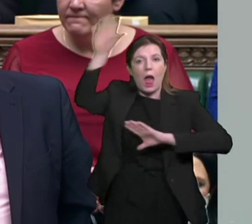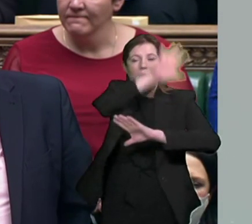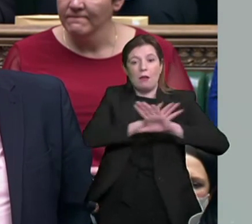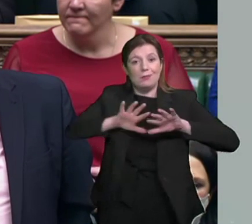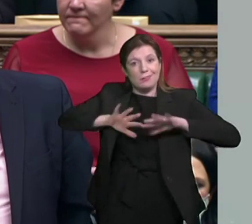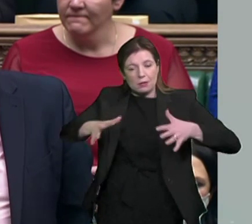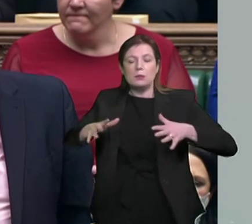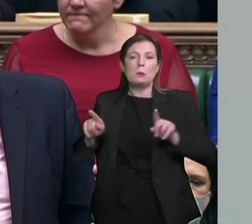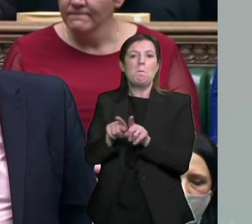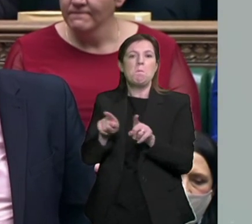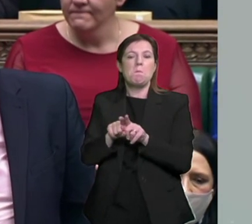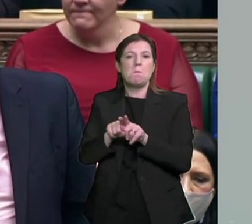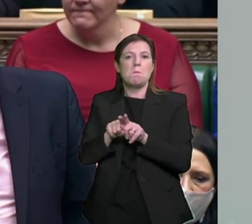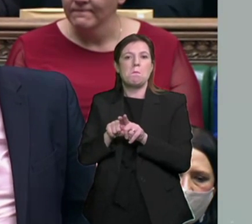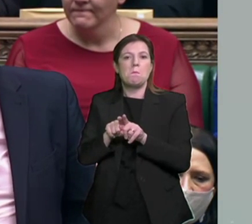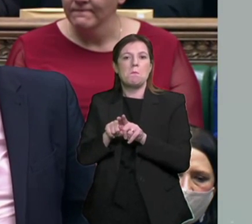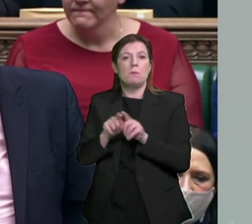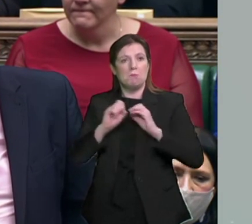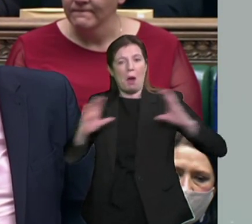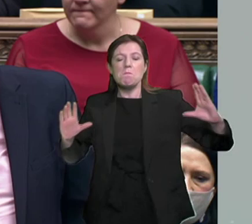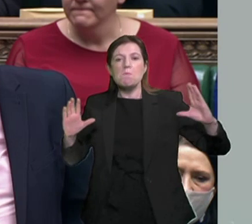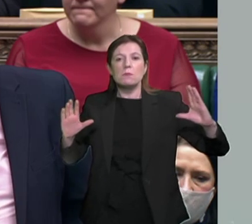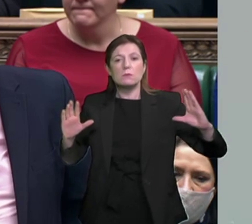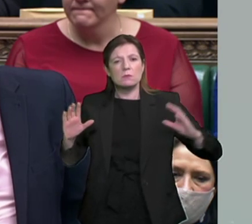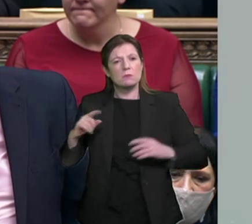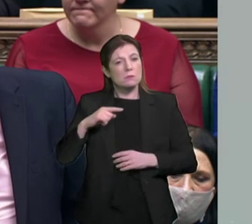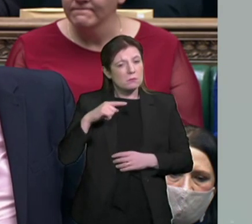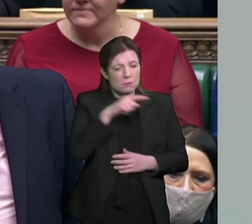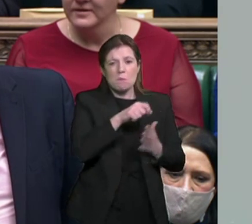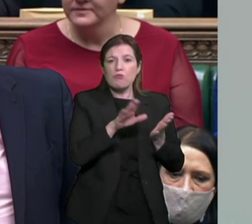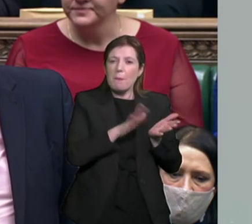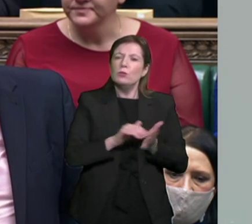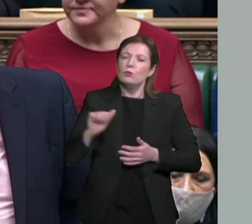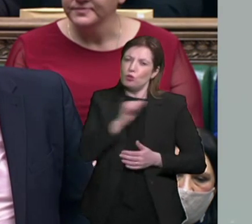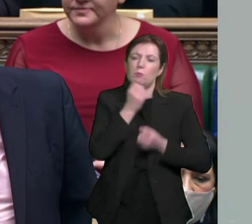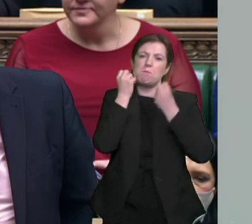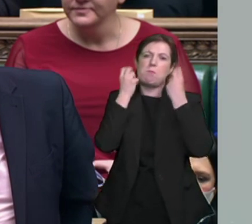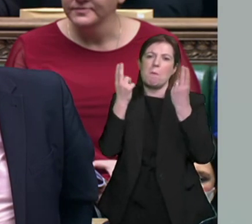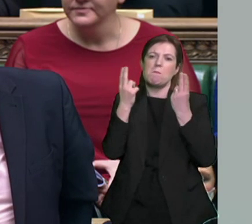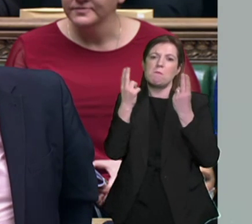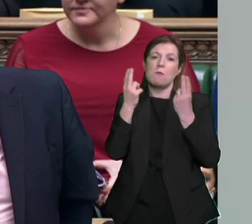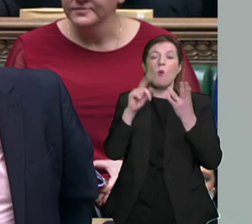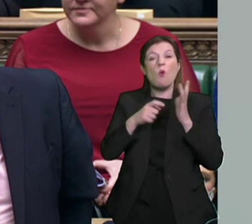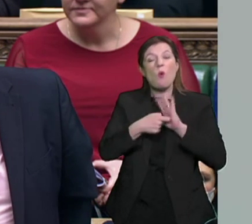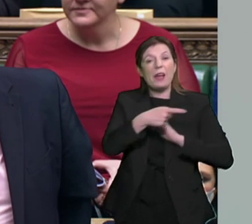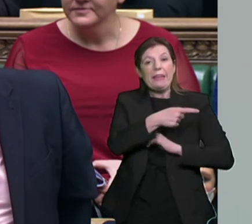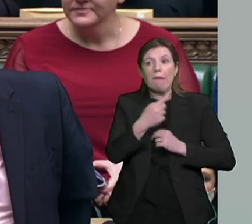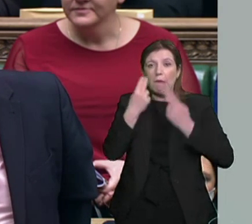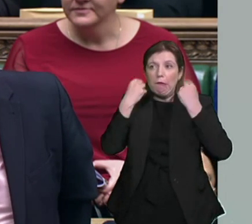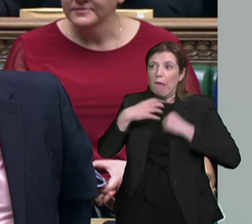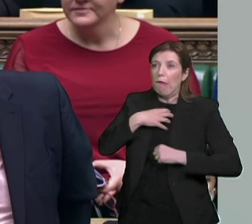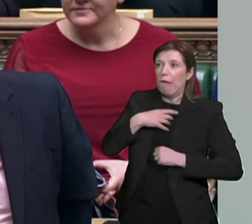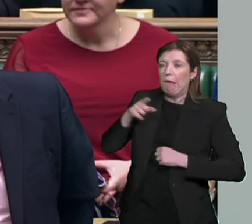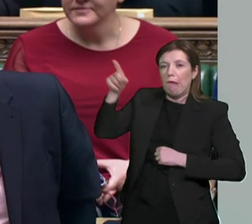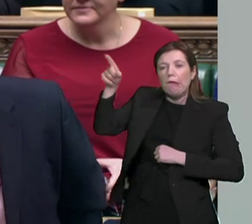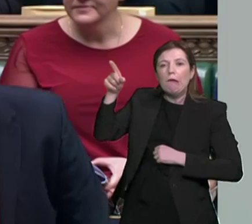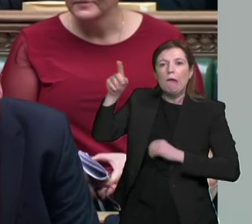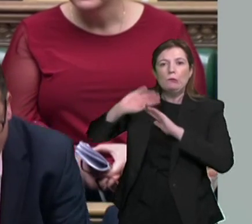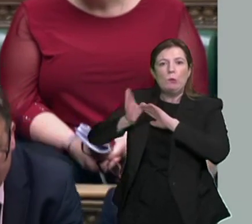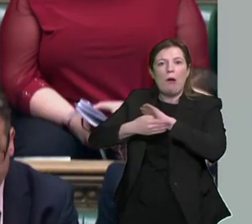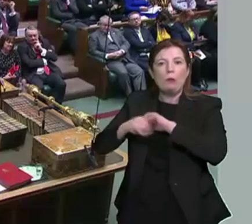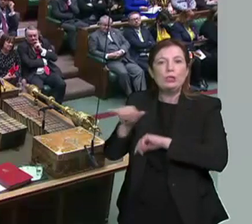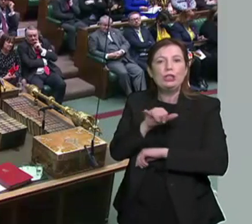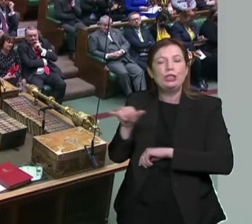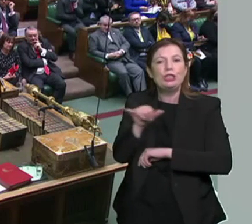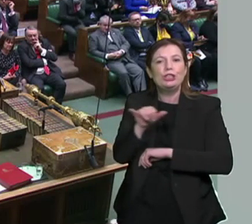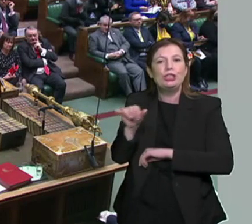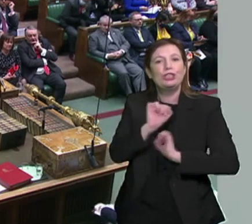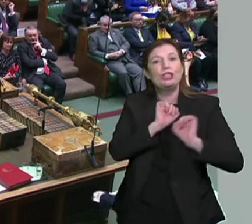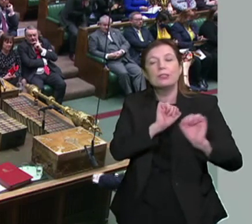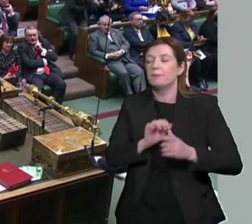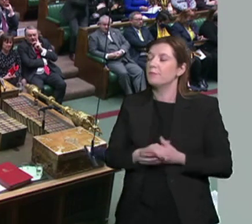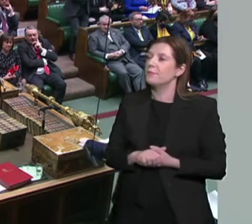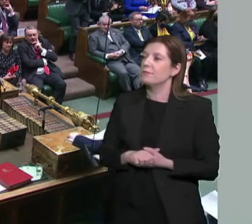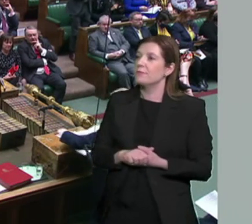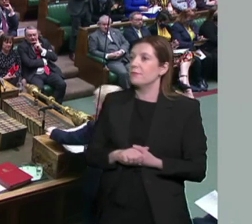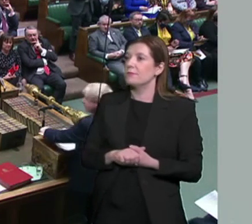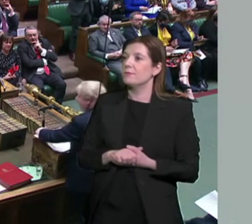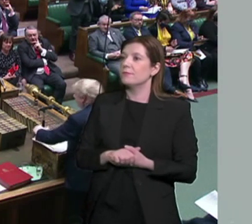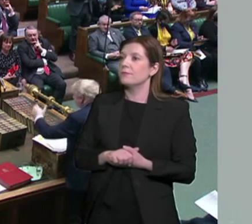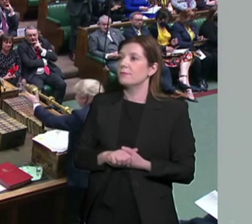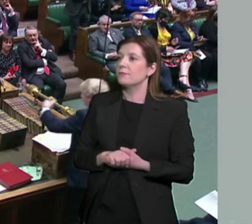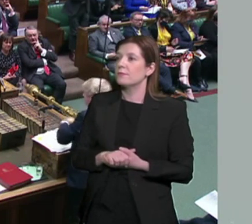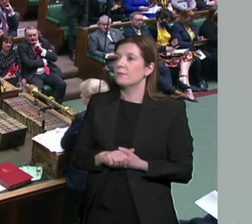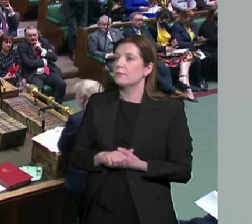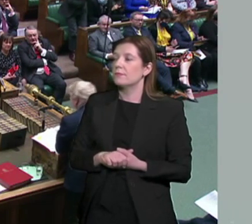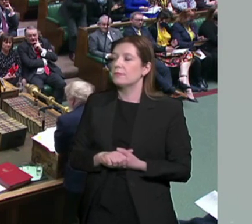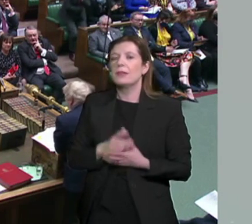Is he going to stand up for British workers or the oil state dictator Dubai?